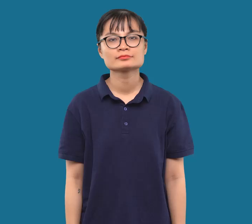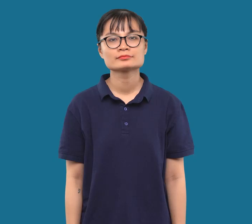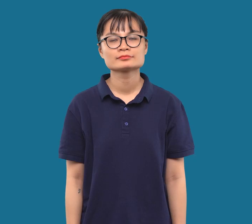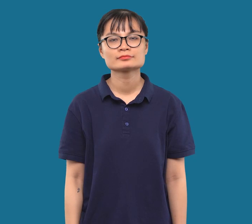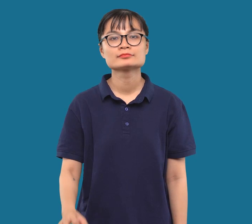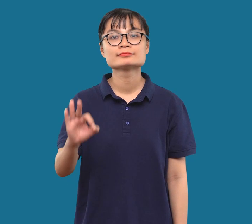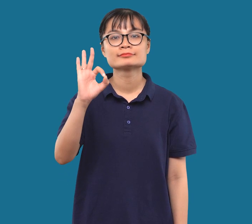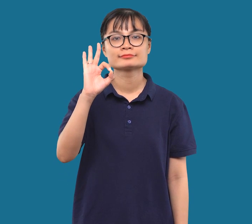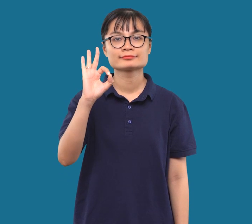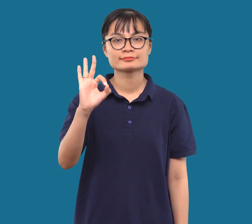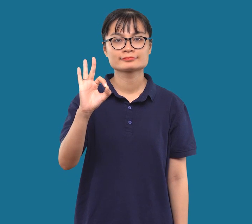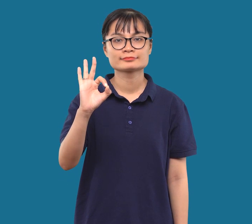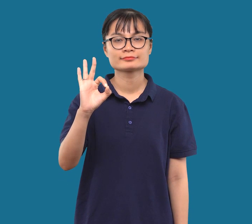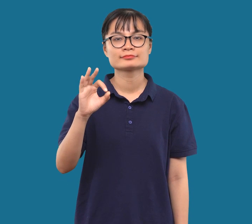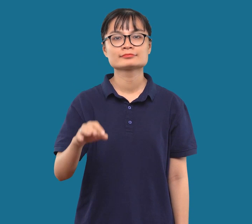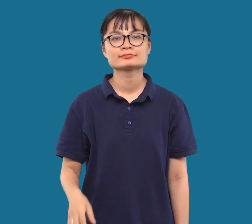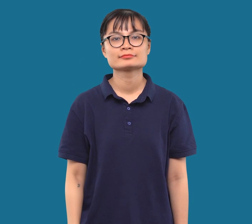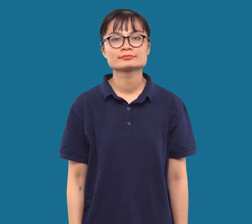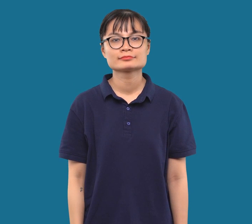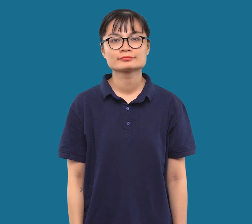t